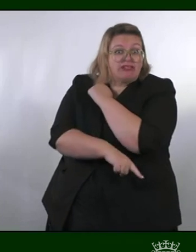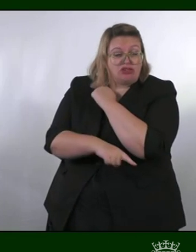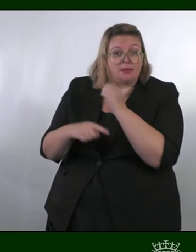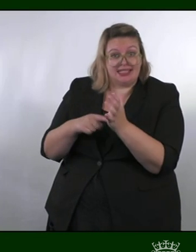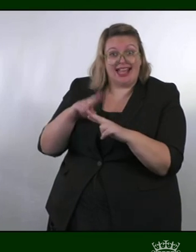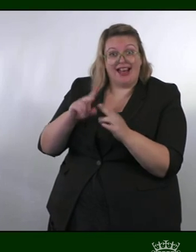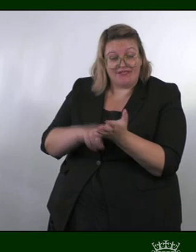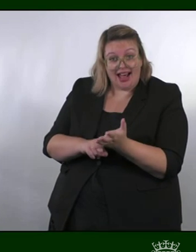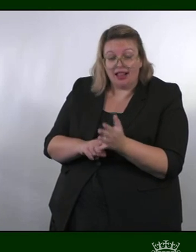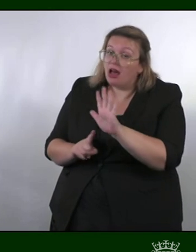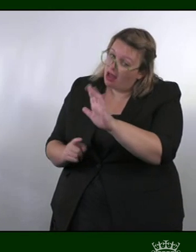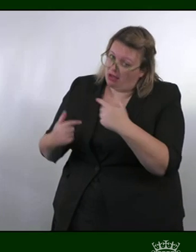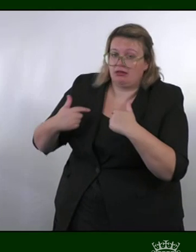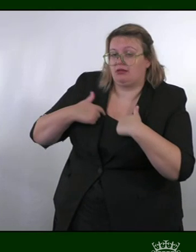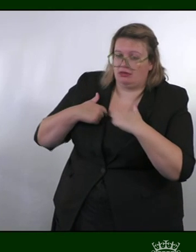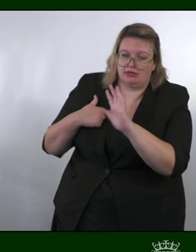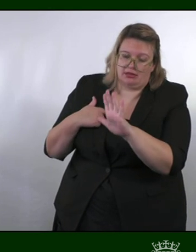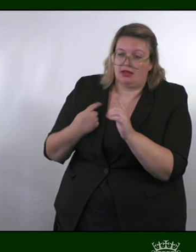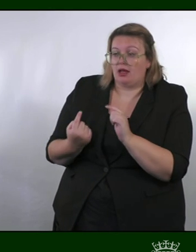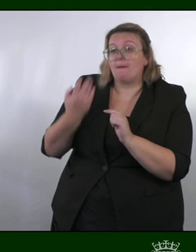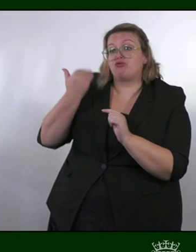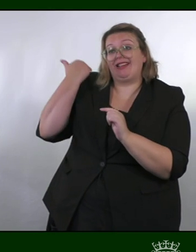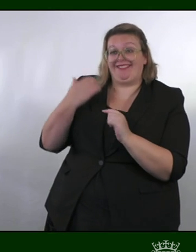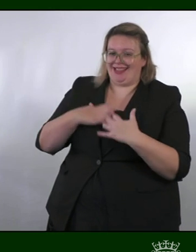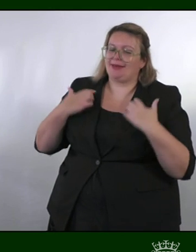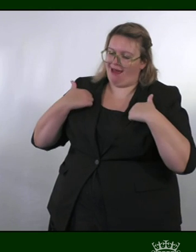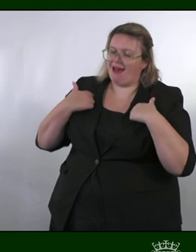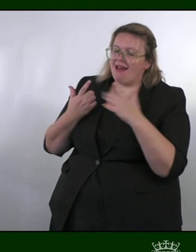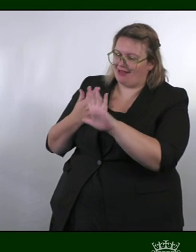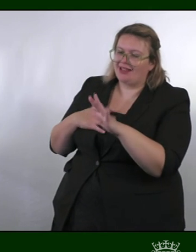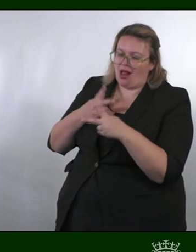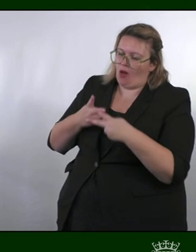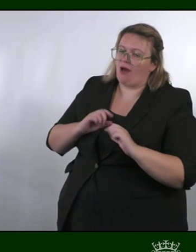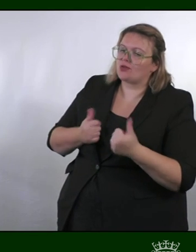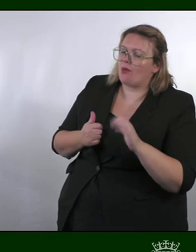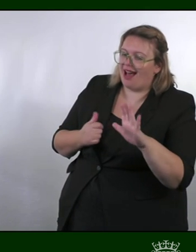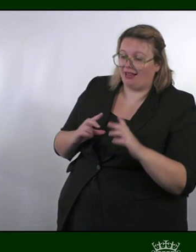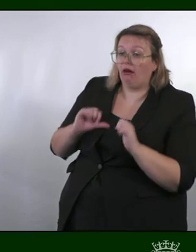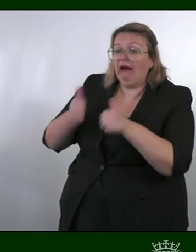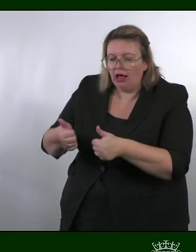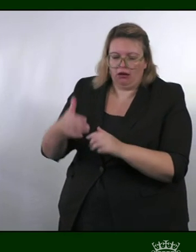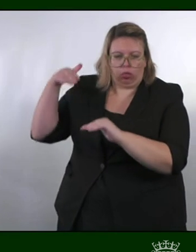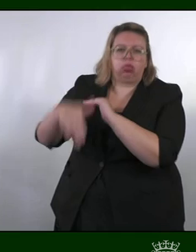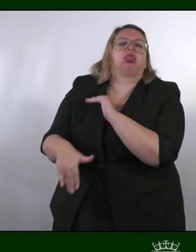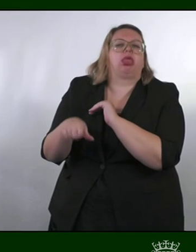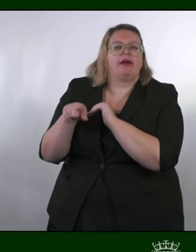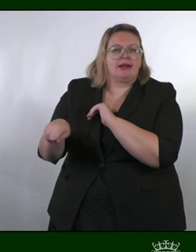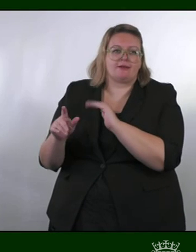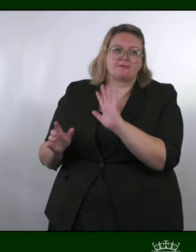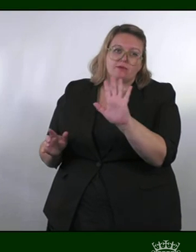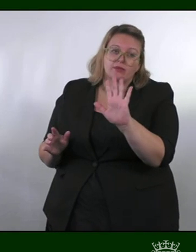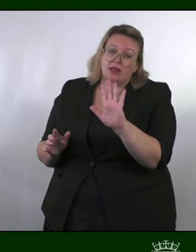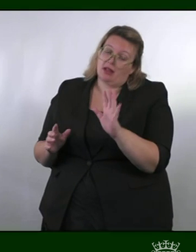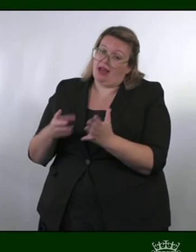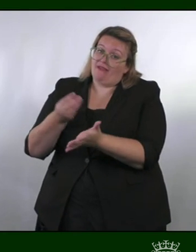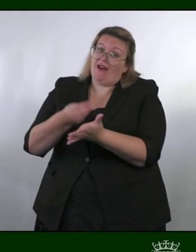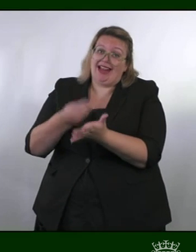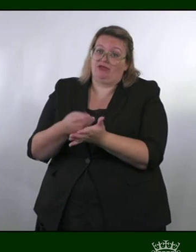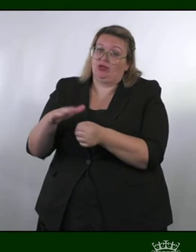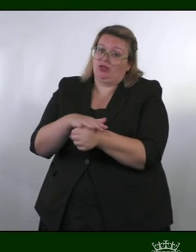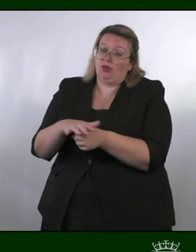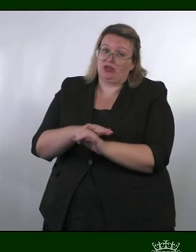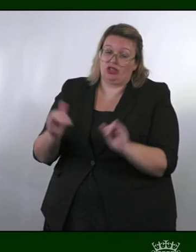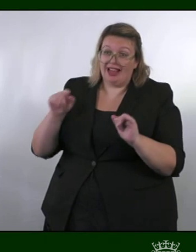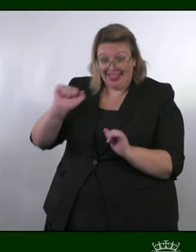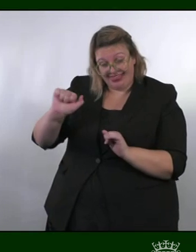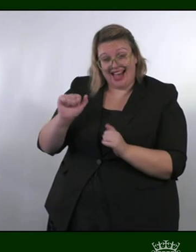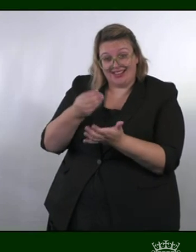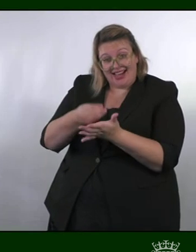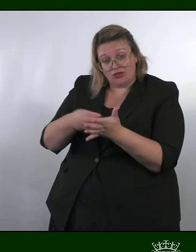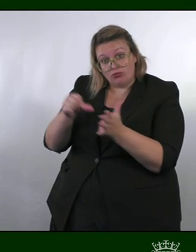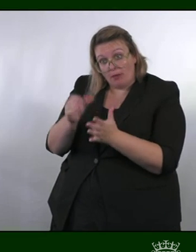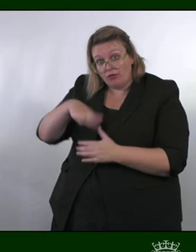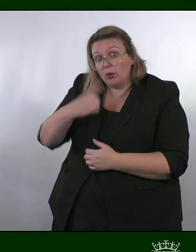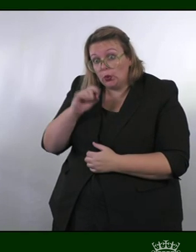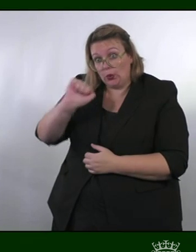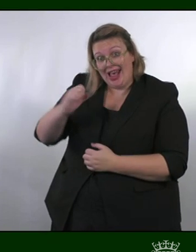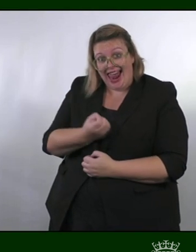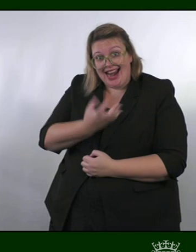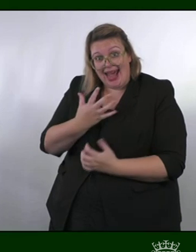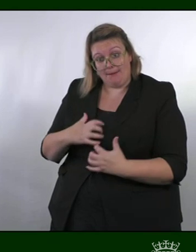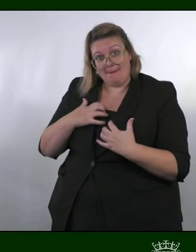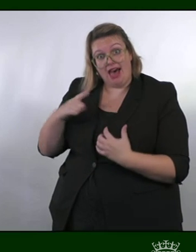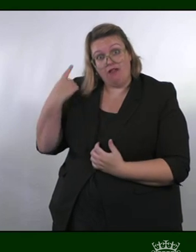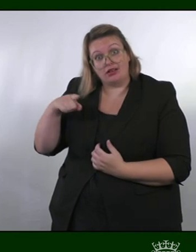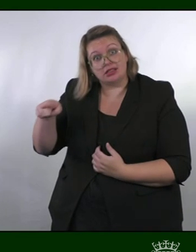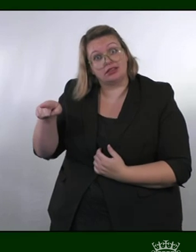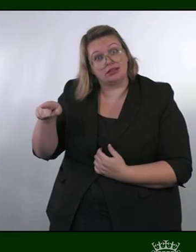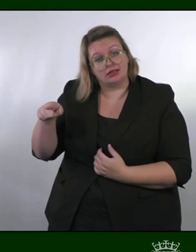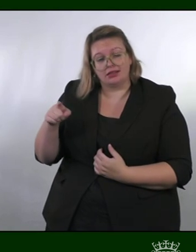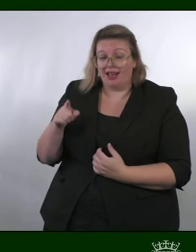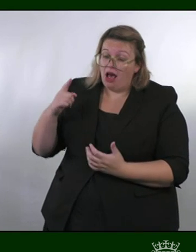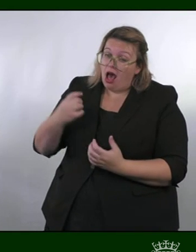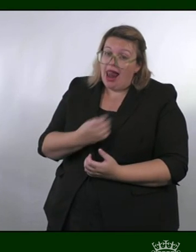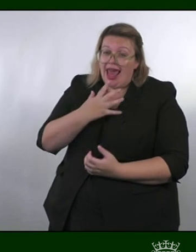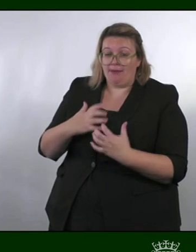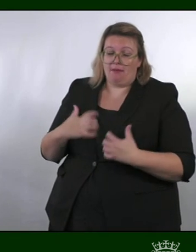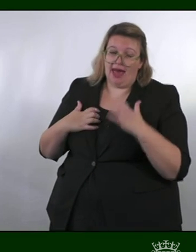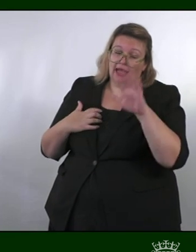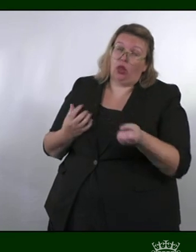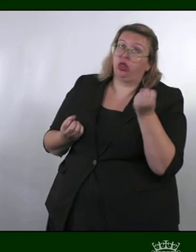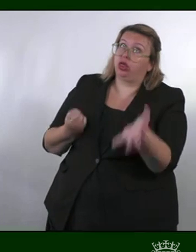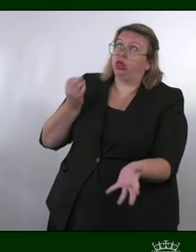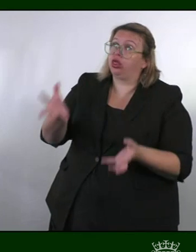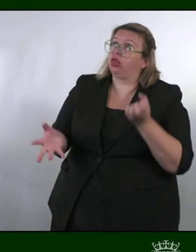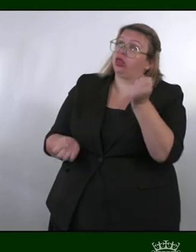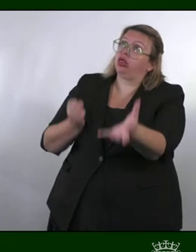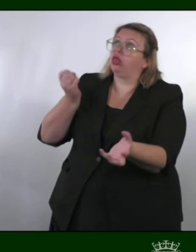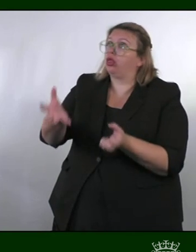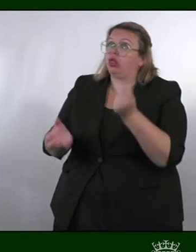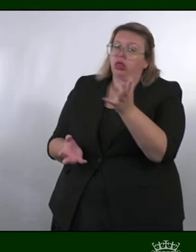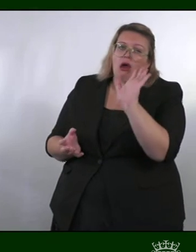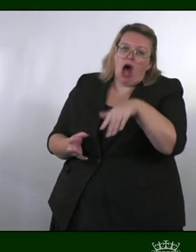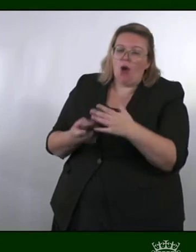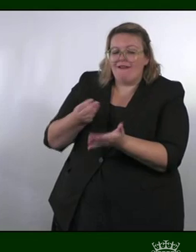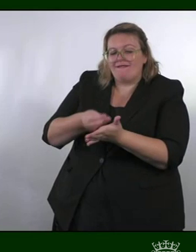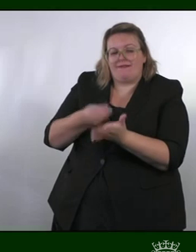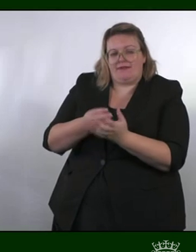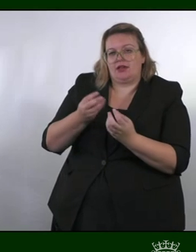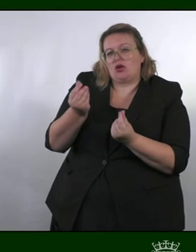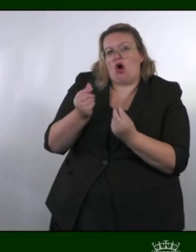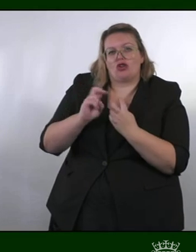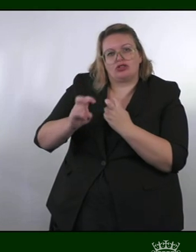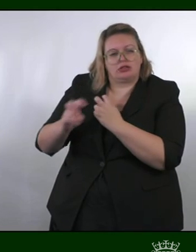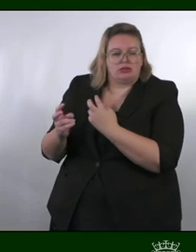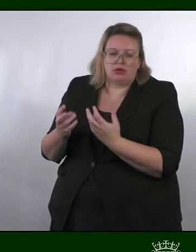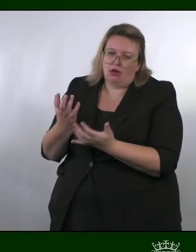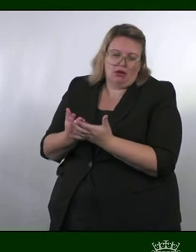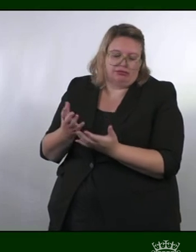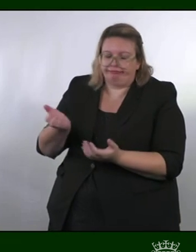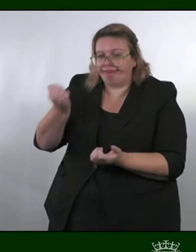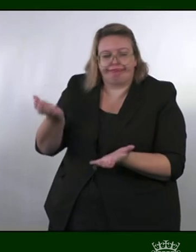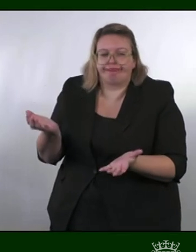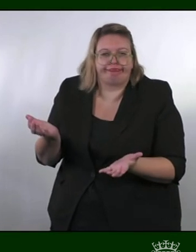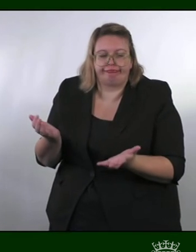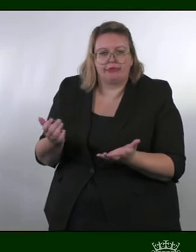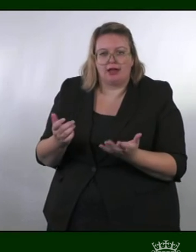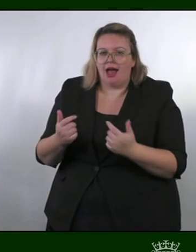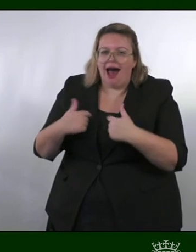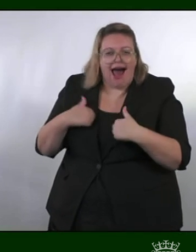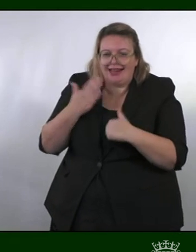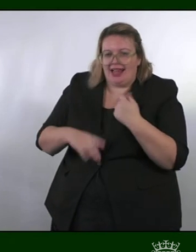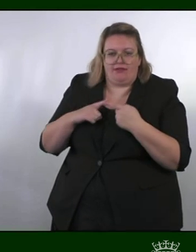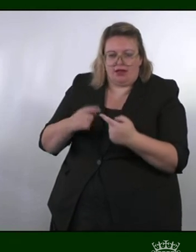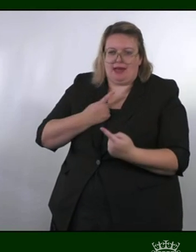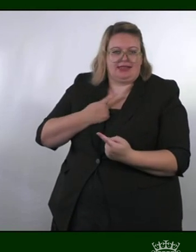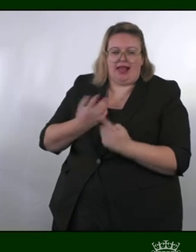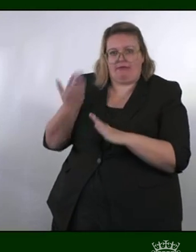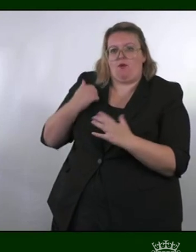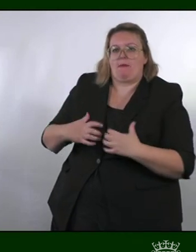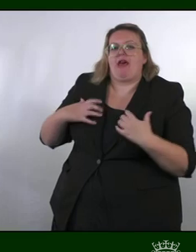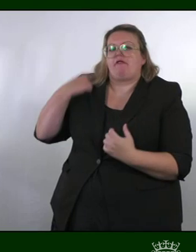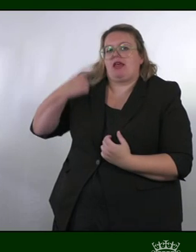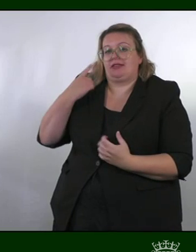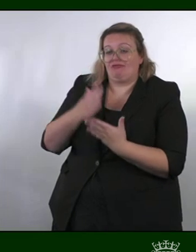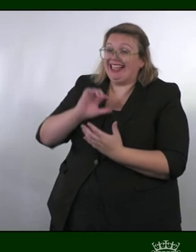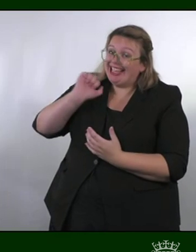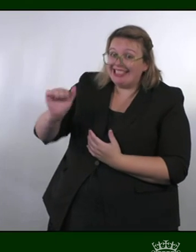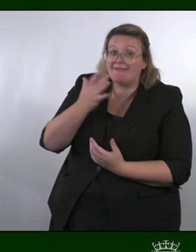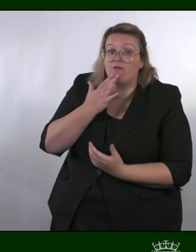by the way, was left in robust financial health by the previous Mayor—it certainly was—is entirely the fault of the current Labour Mayor of London, with his grossly irresponsible demagogic fare policies, which, I may say, were never pursued by the previous Mayor of London, and the fault lies entirely with him.